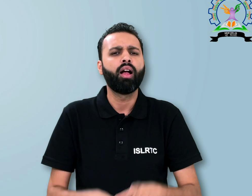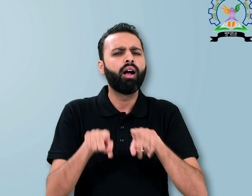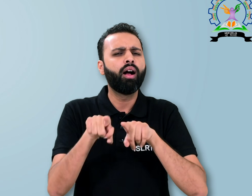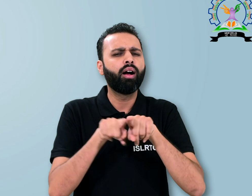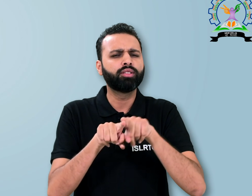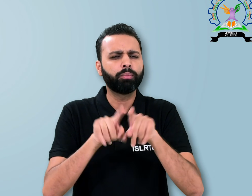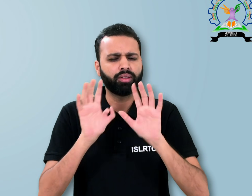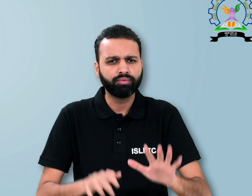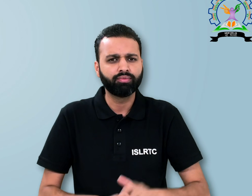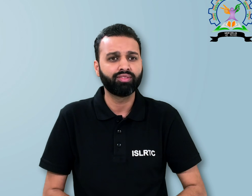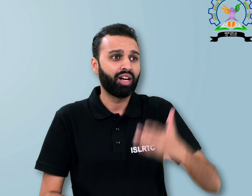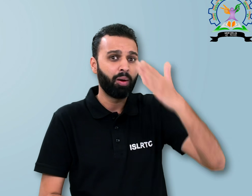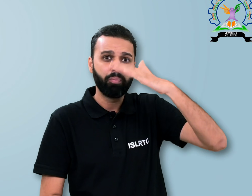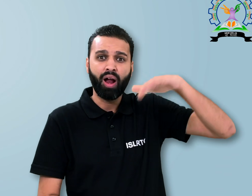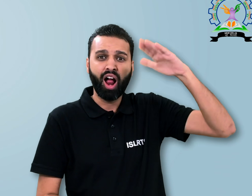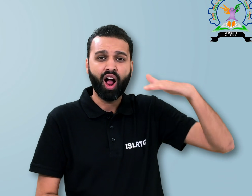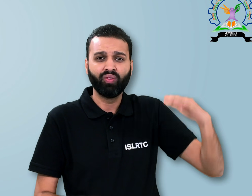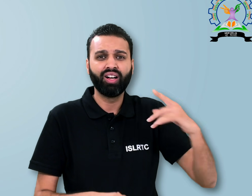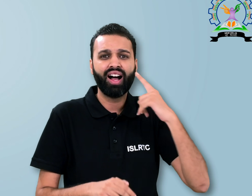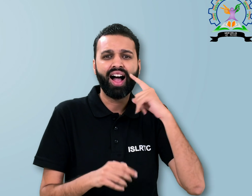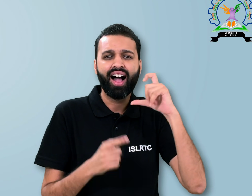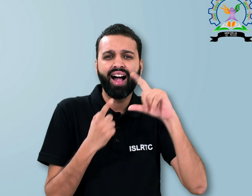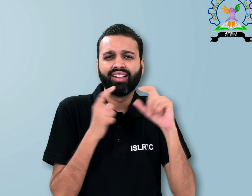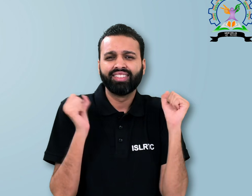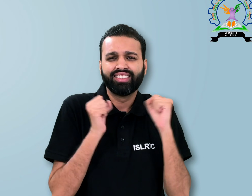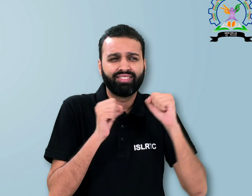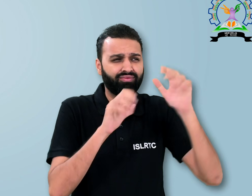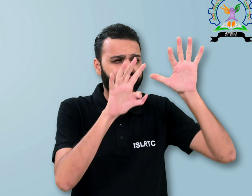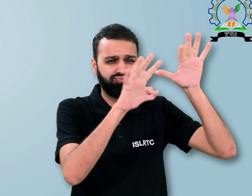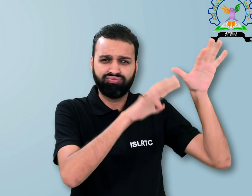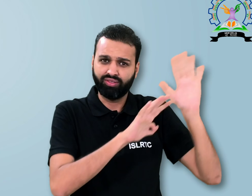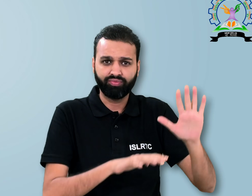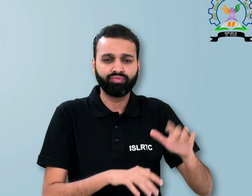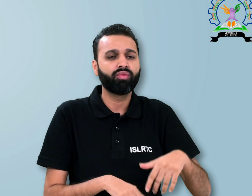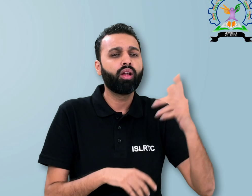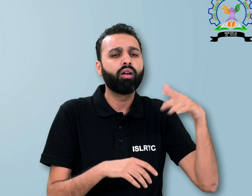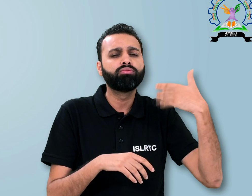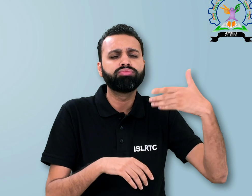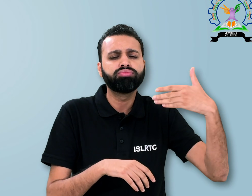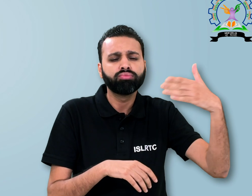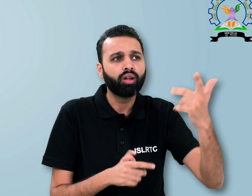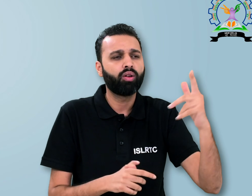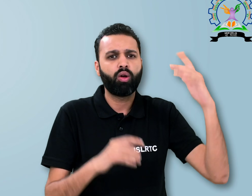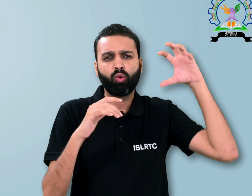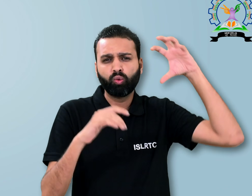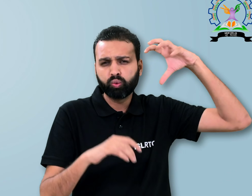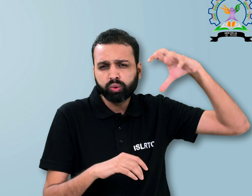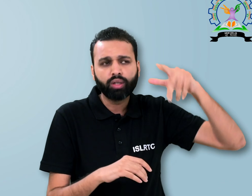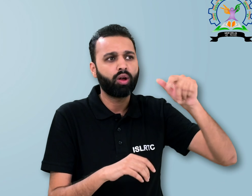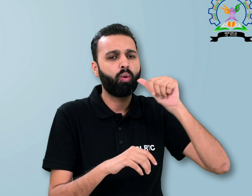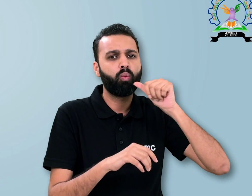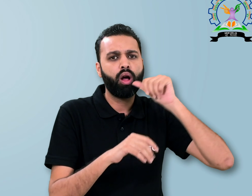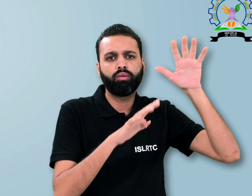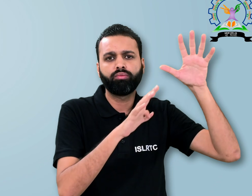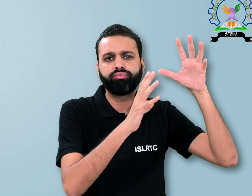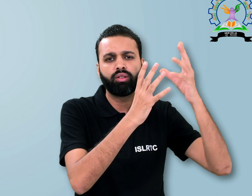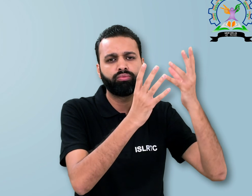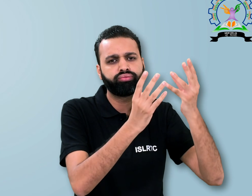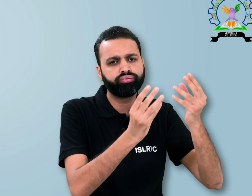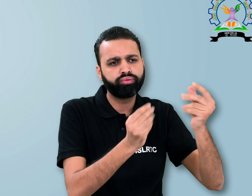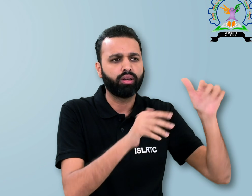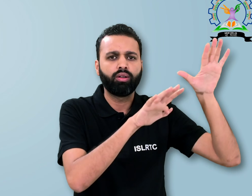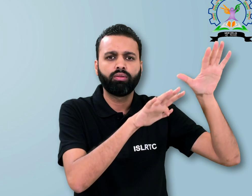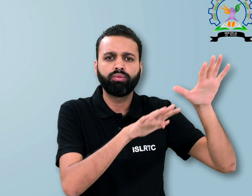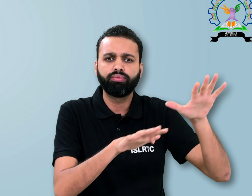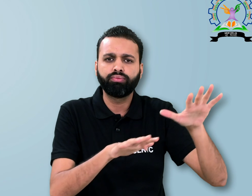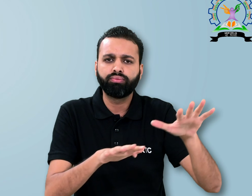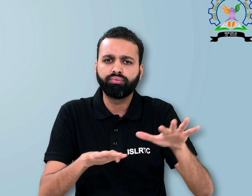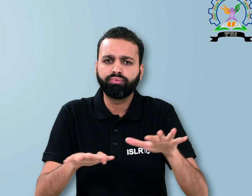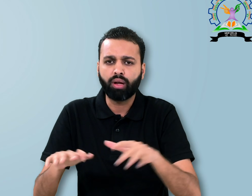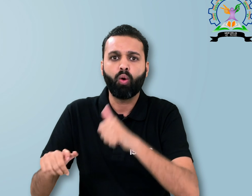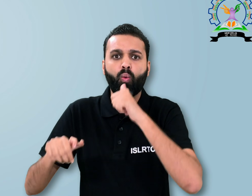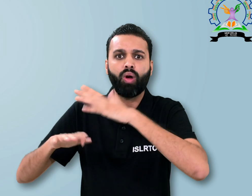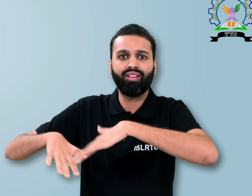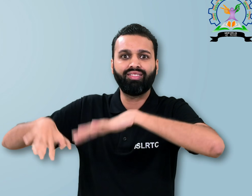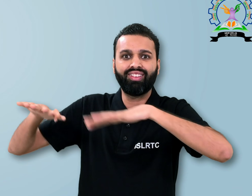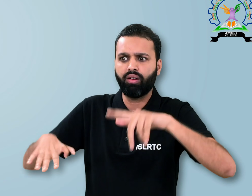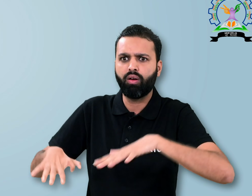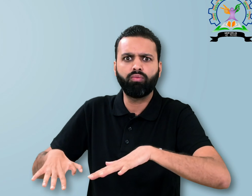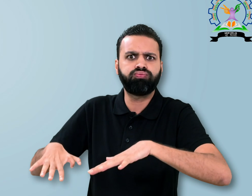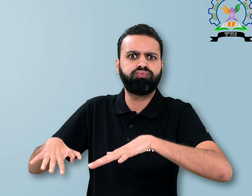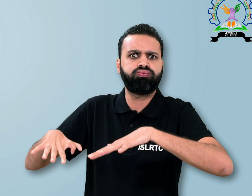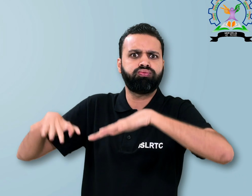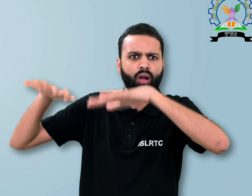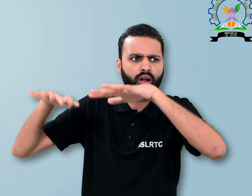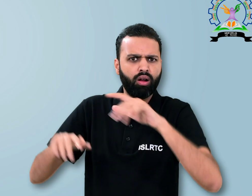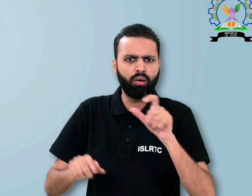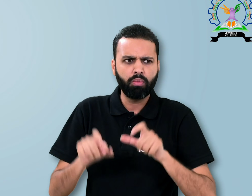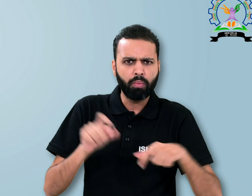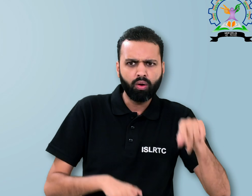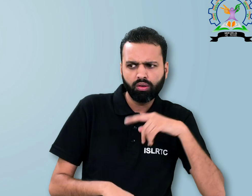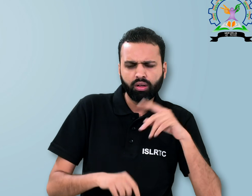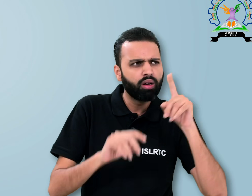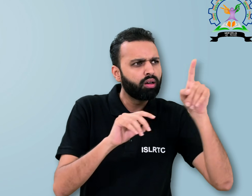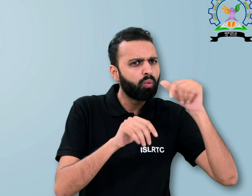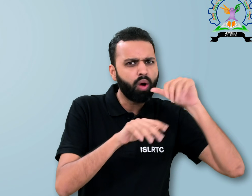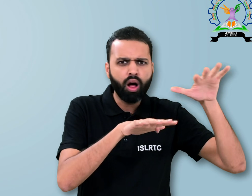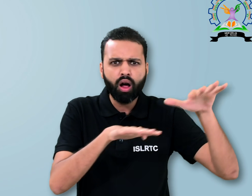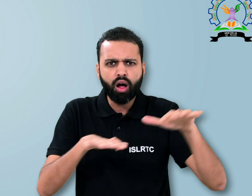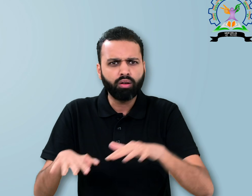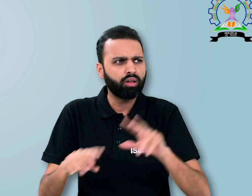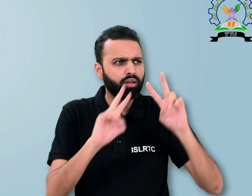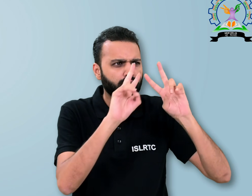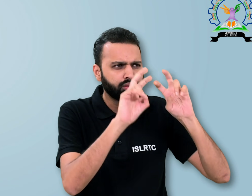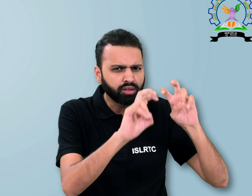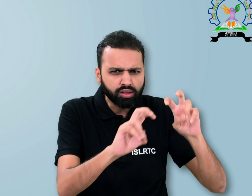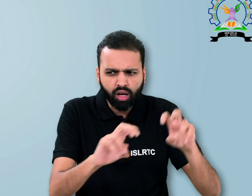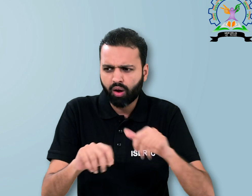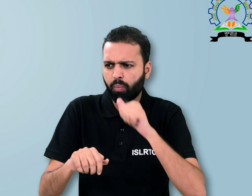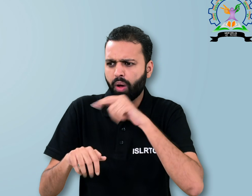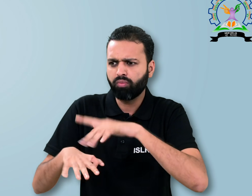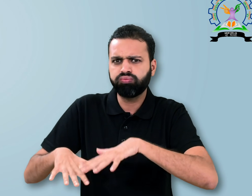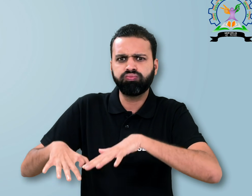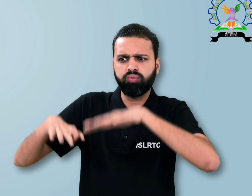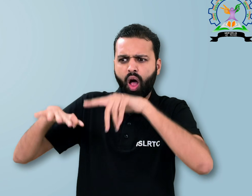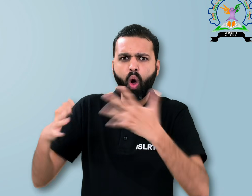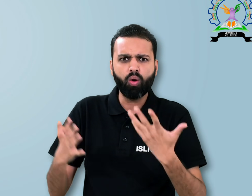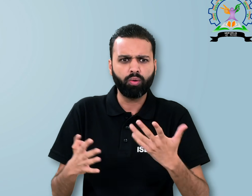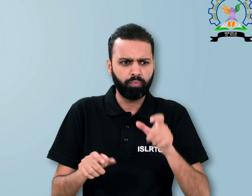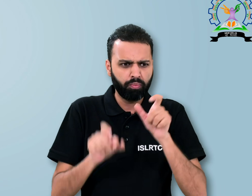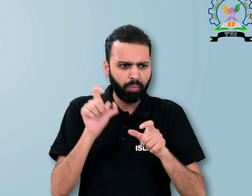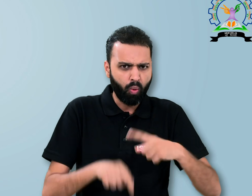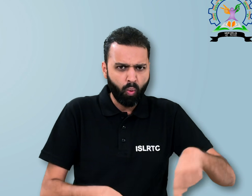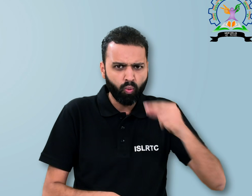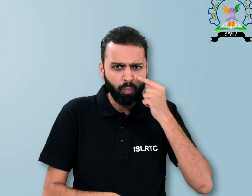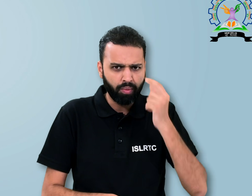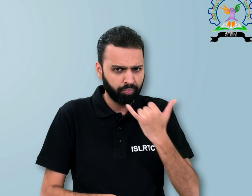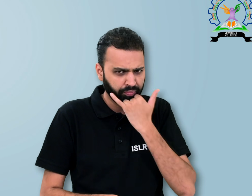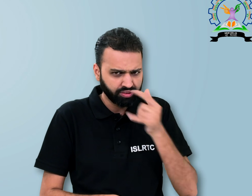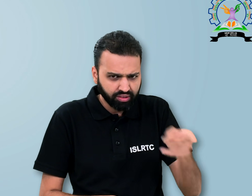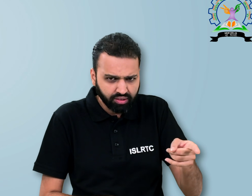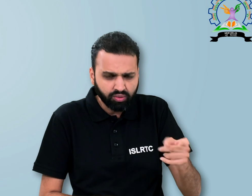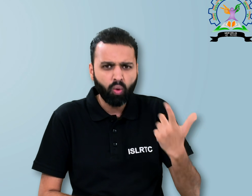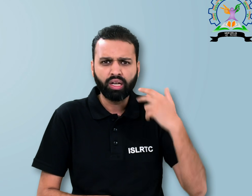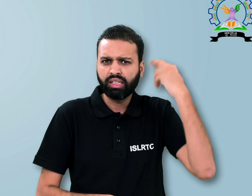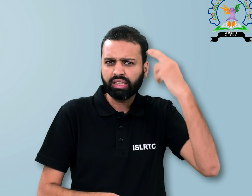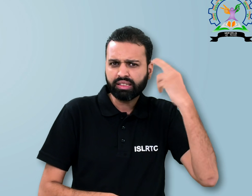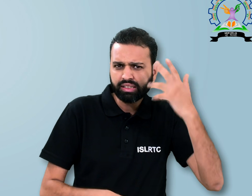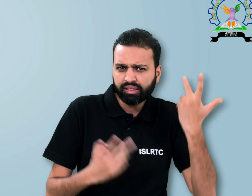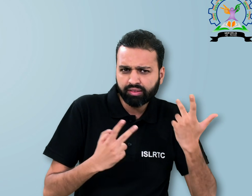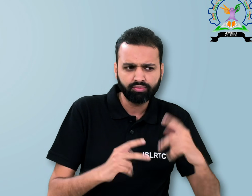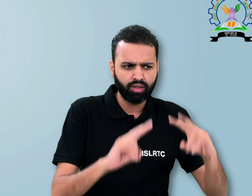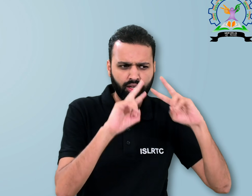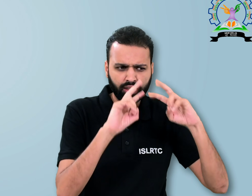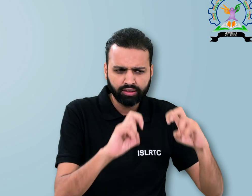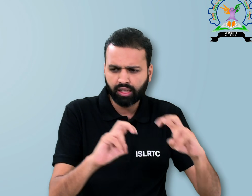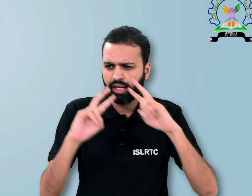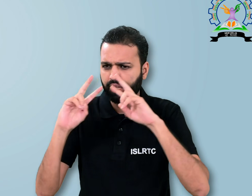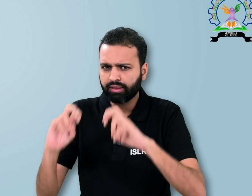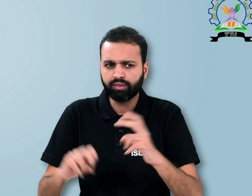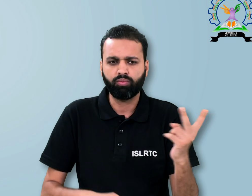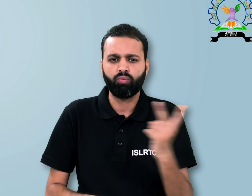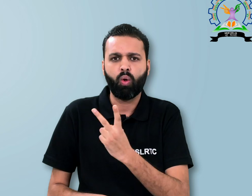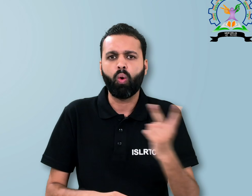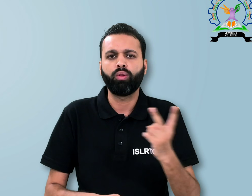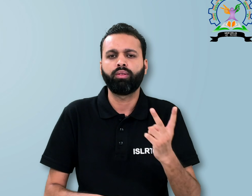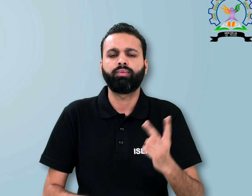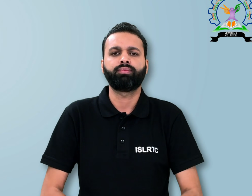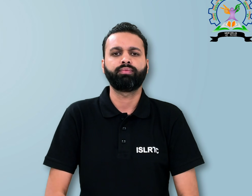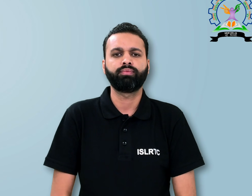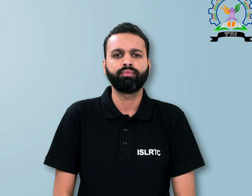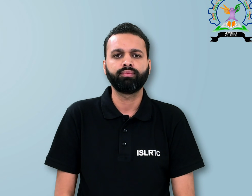For example, Geographers assess the impacts of rising sea levels, melting glaciers, and study the reasons and effect of or on human activity.